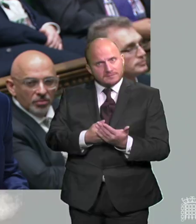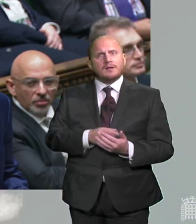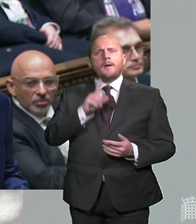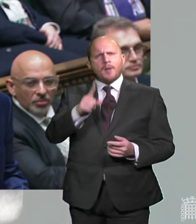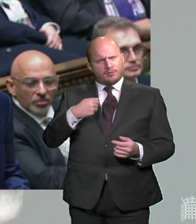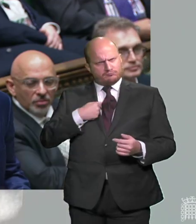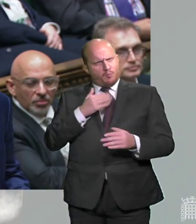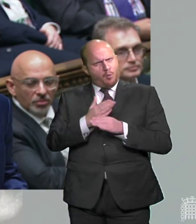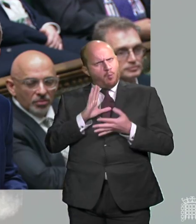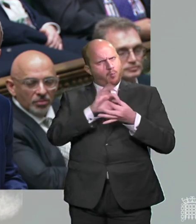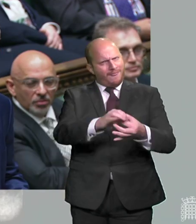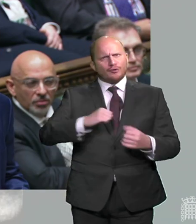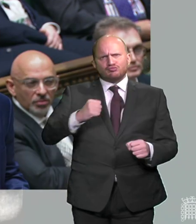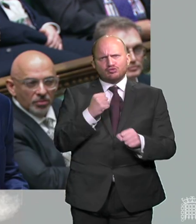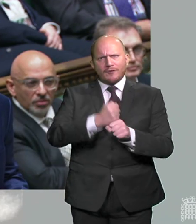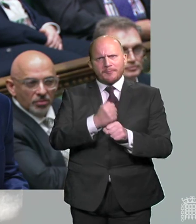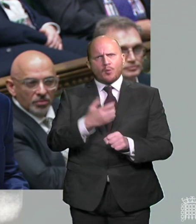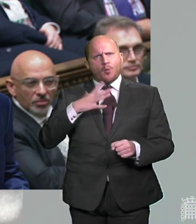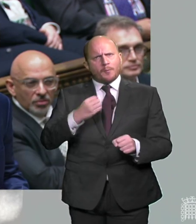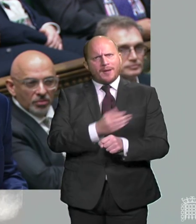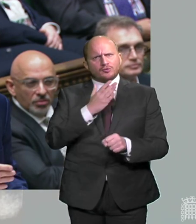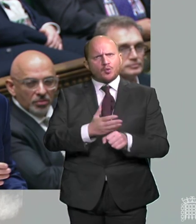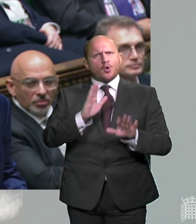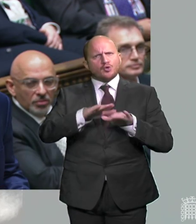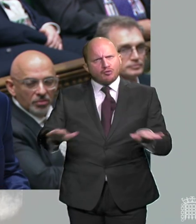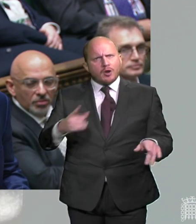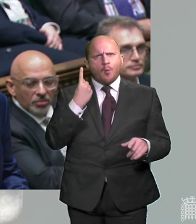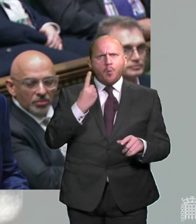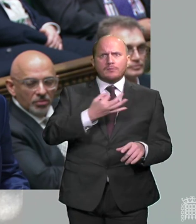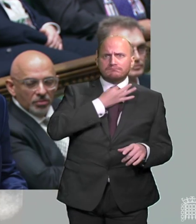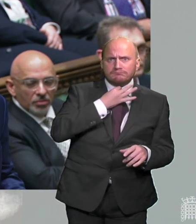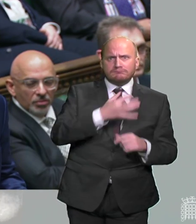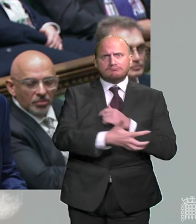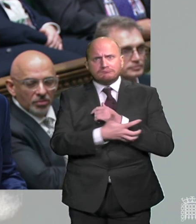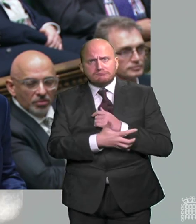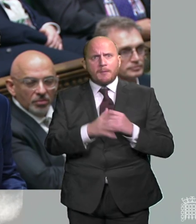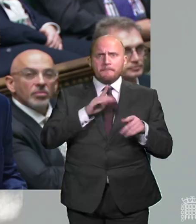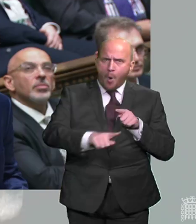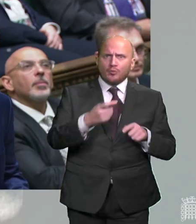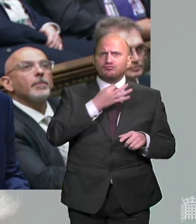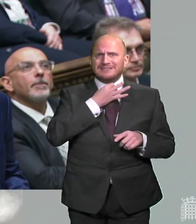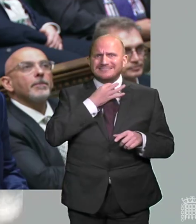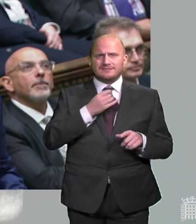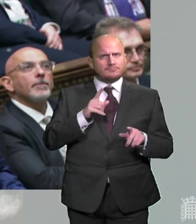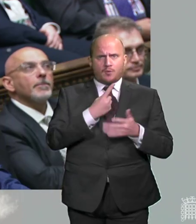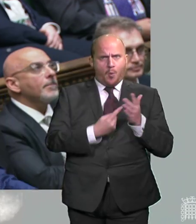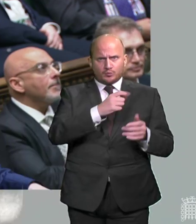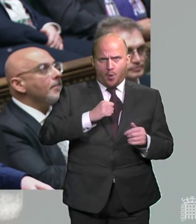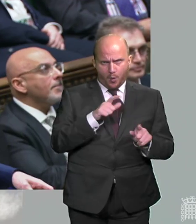but of course, the UK Government will continue to work collaboratively with the Scottish Government to safeguard and protect the most vulnerable right across the United Kingdom.